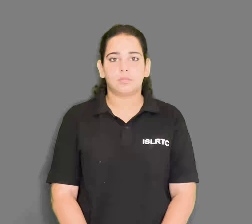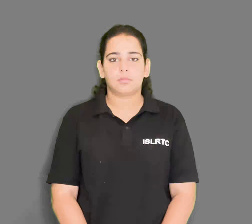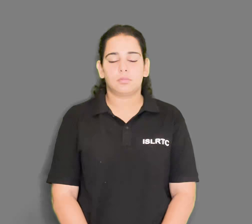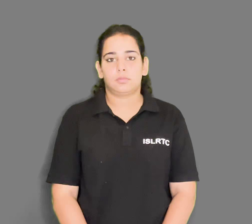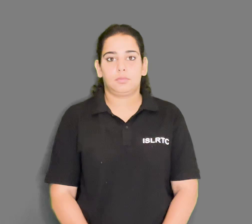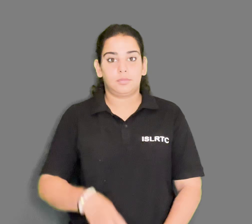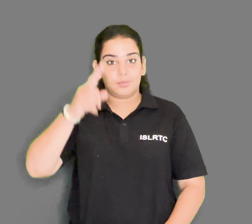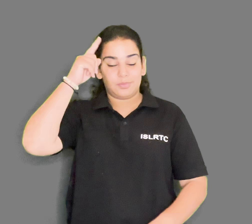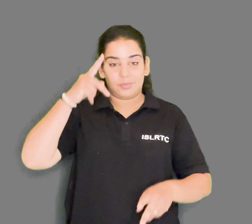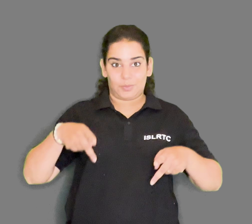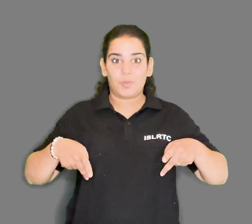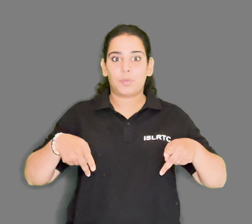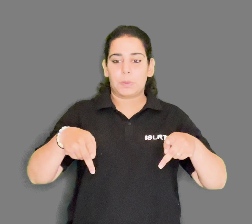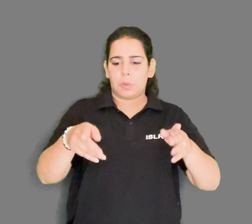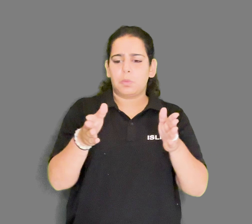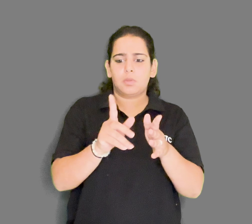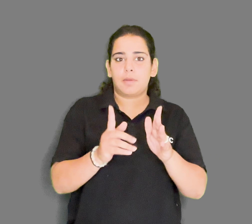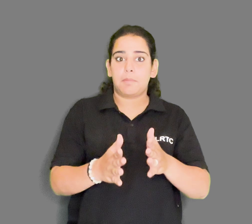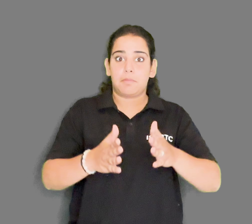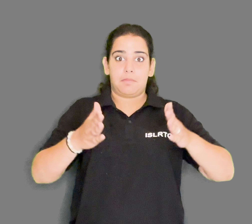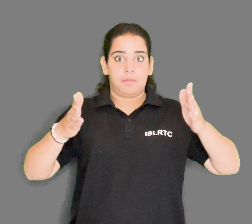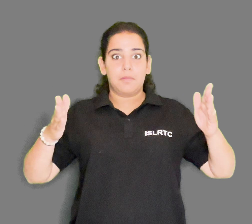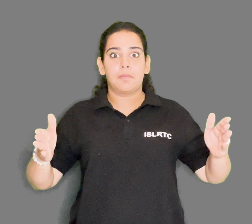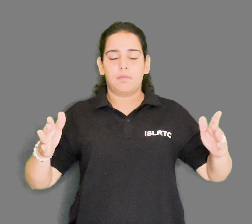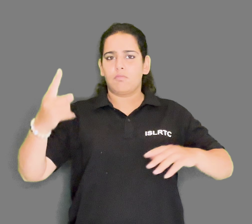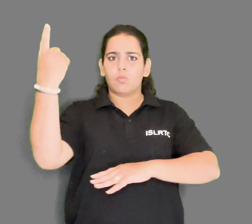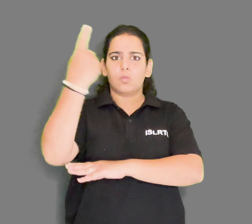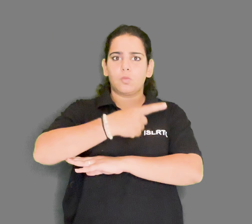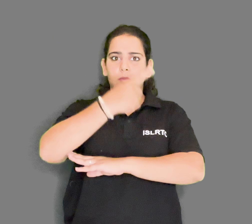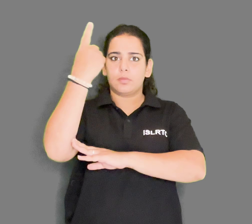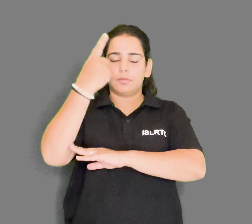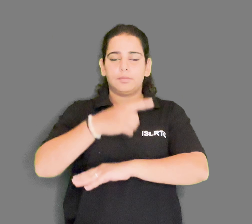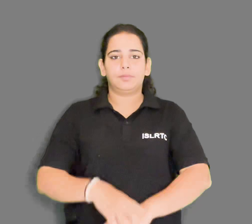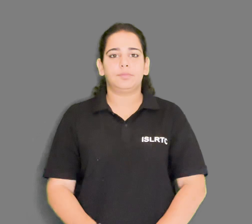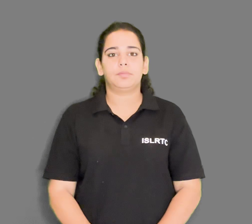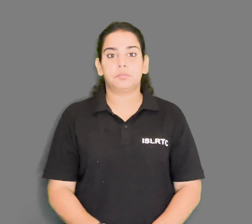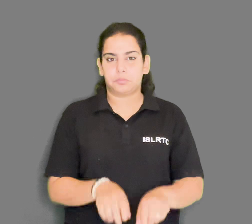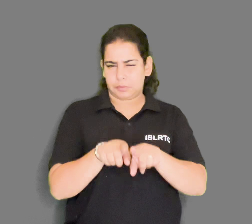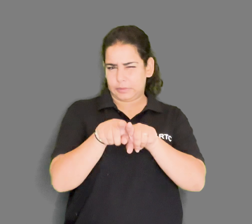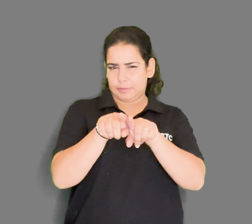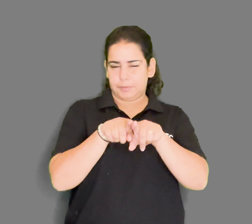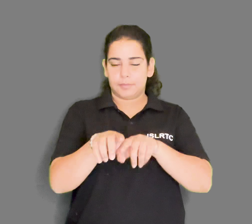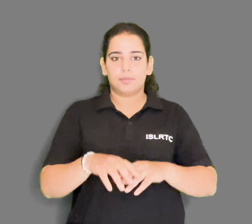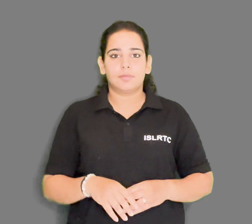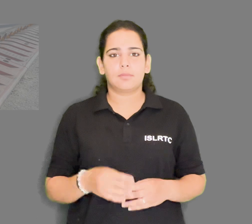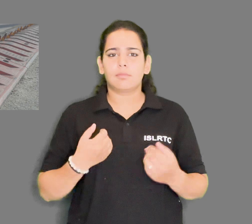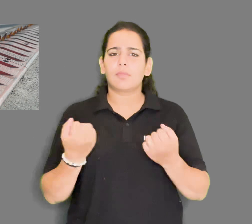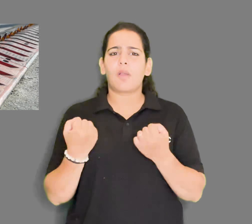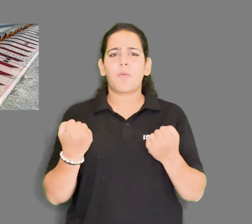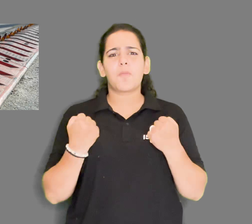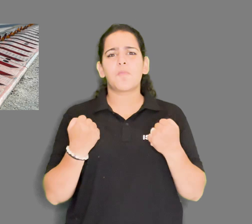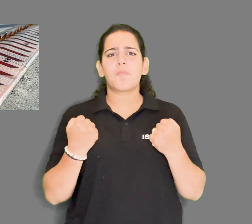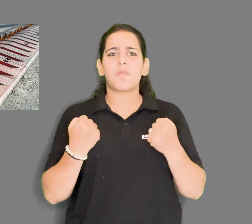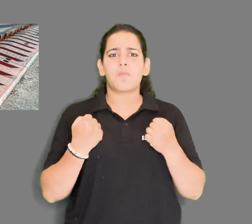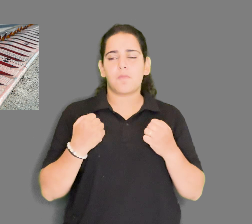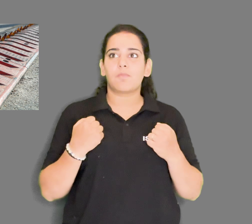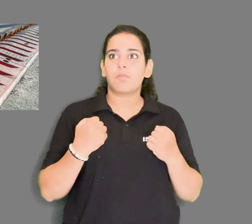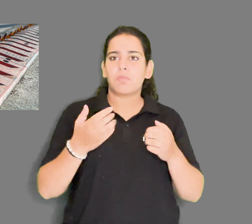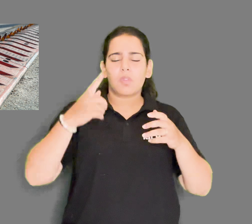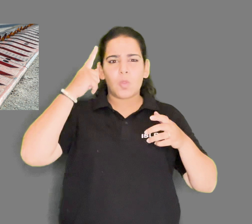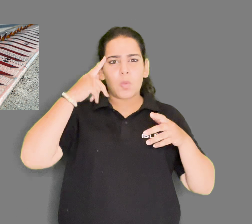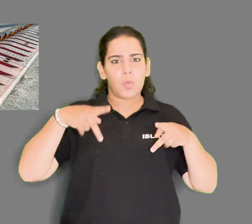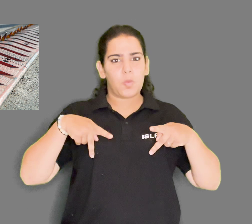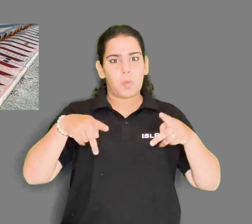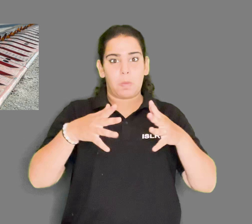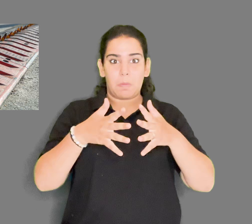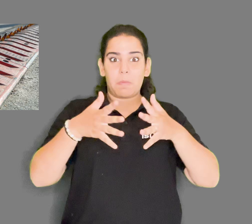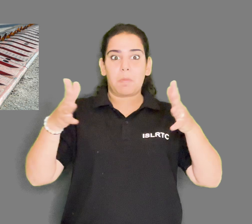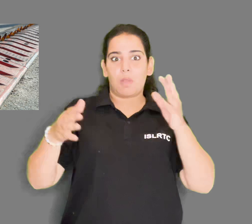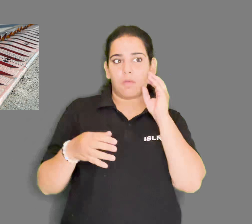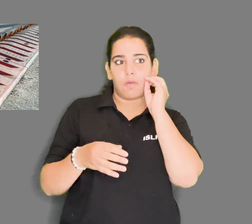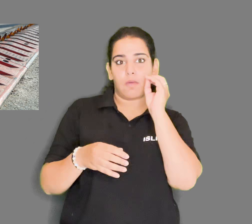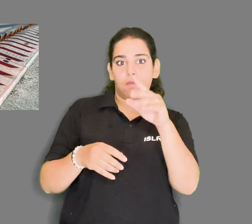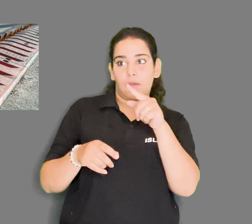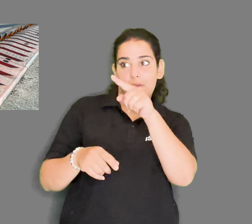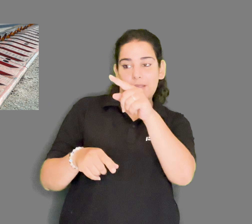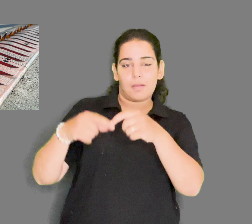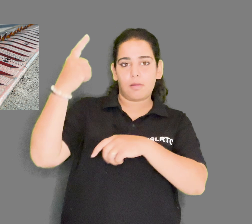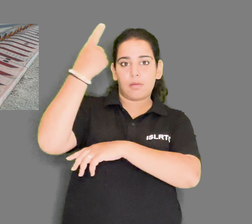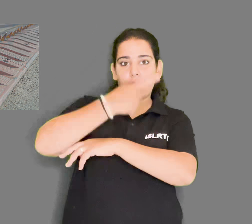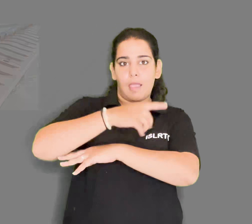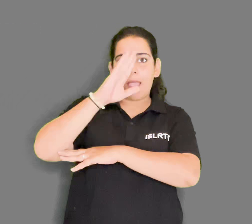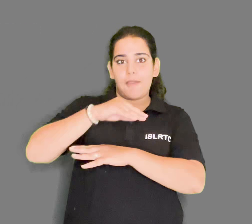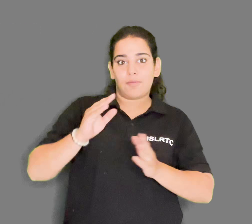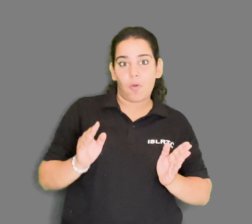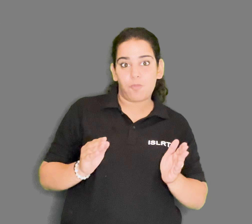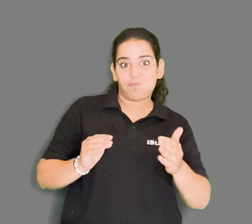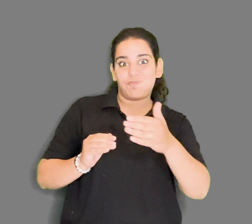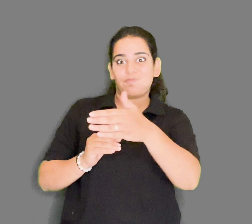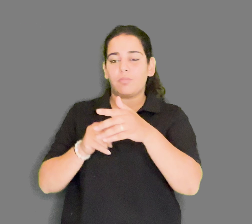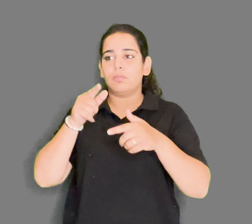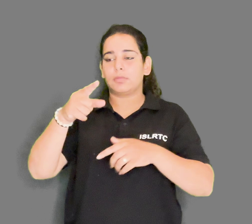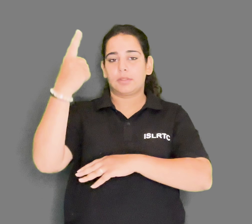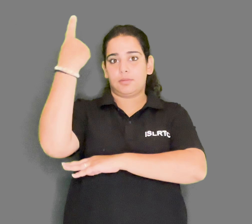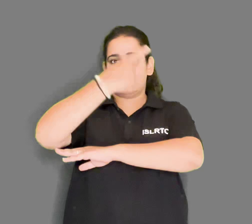Turnpike A spiked barrier fixed in or across a road or passage as a defense against sudden attack